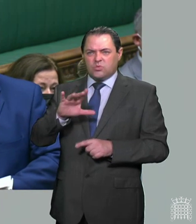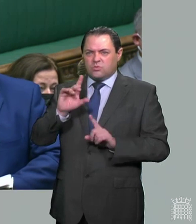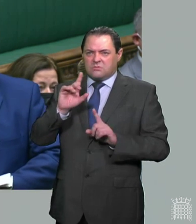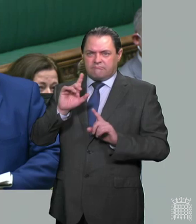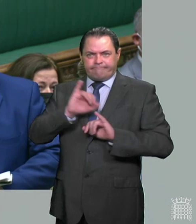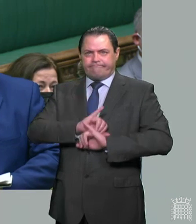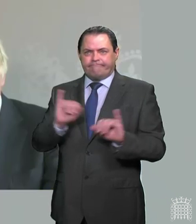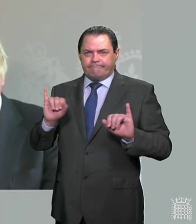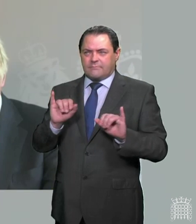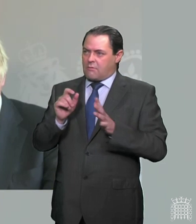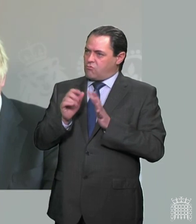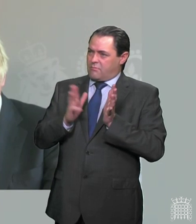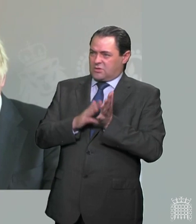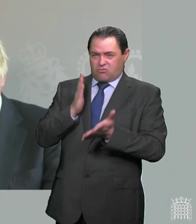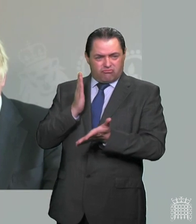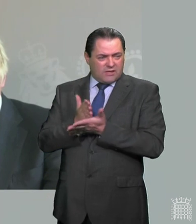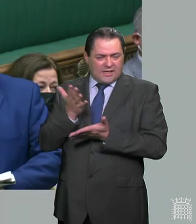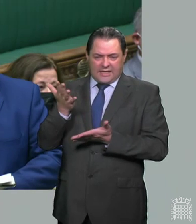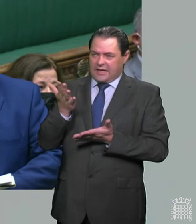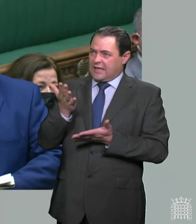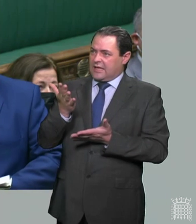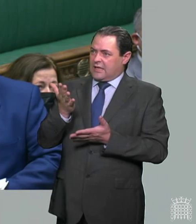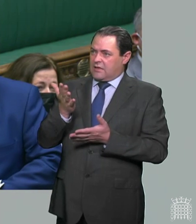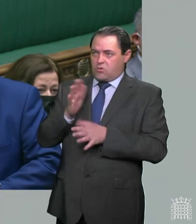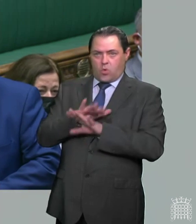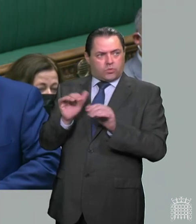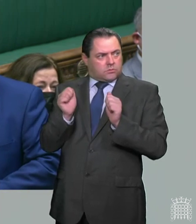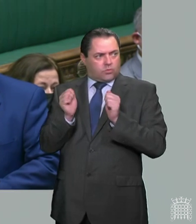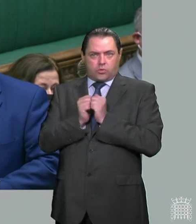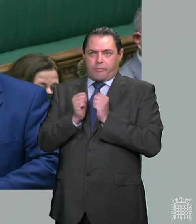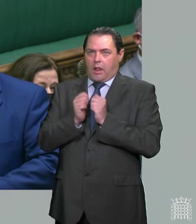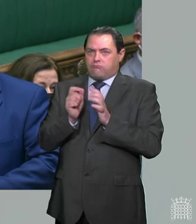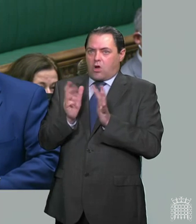The Prime Minister is simply not fit for office.